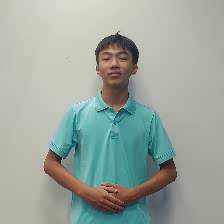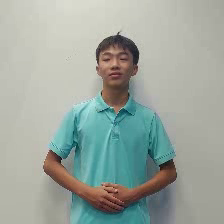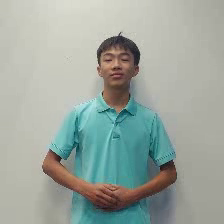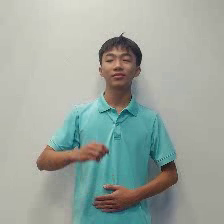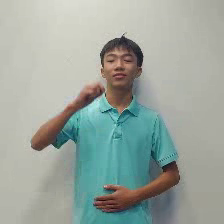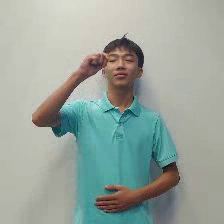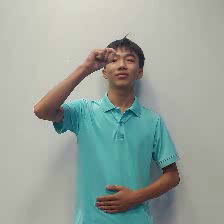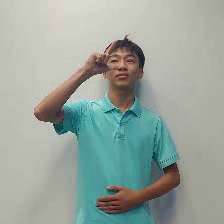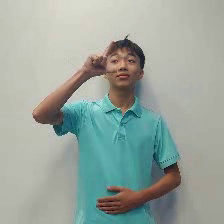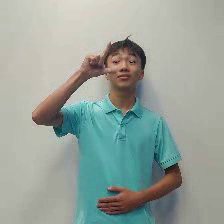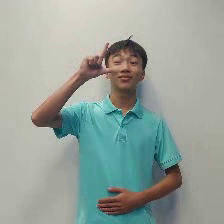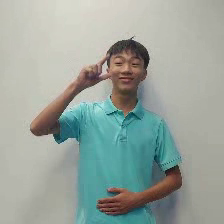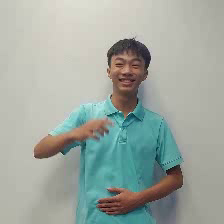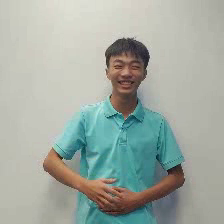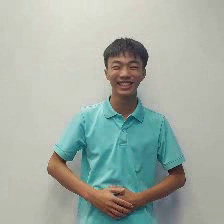Thức dậy